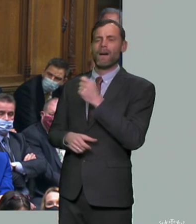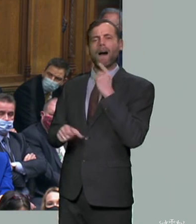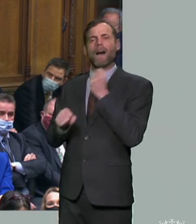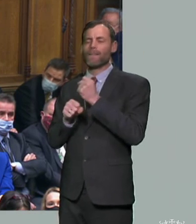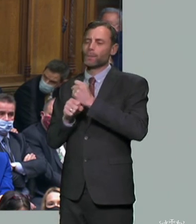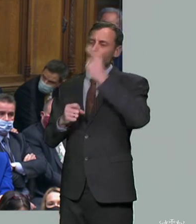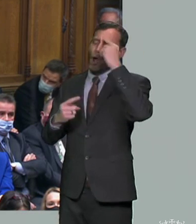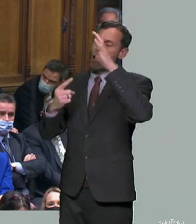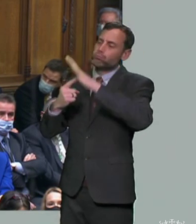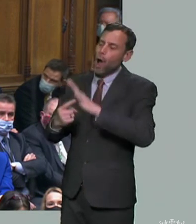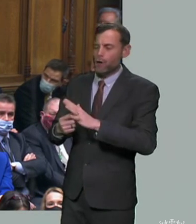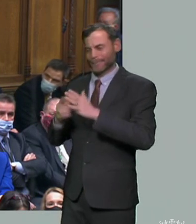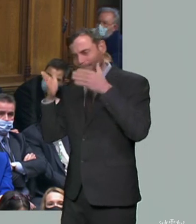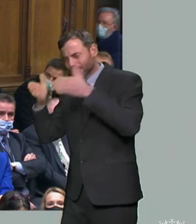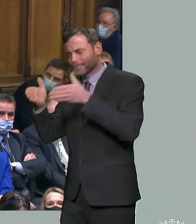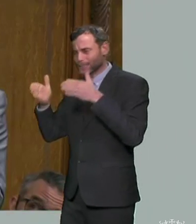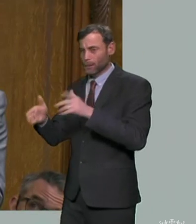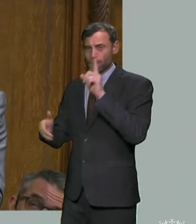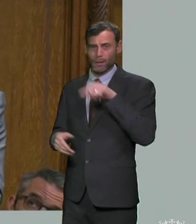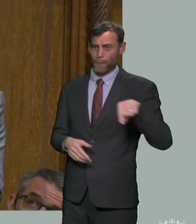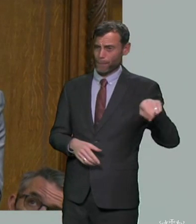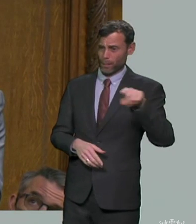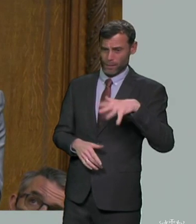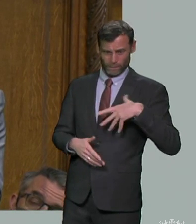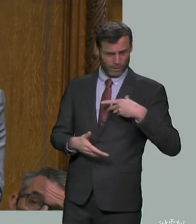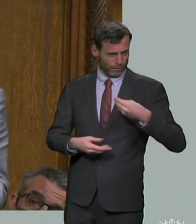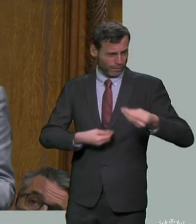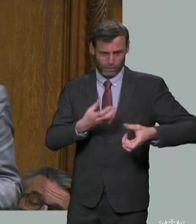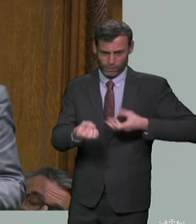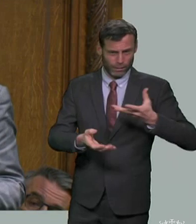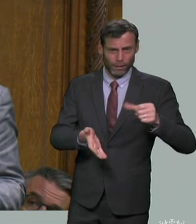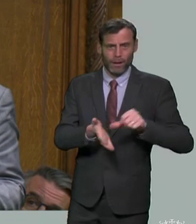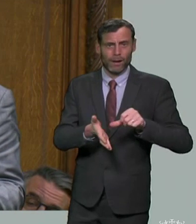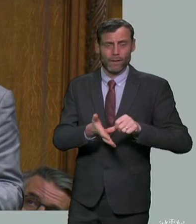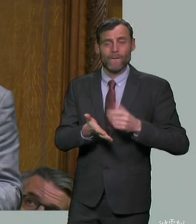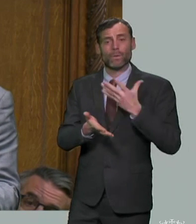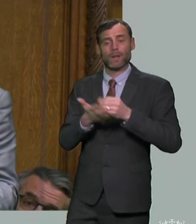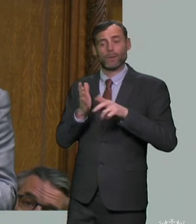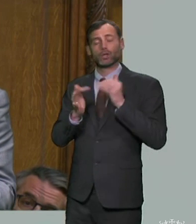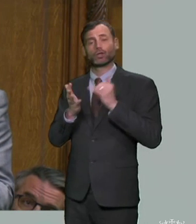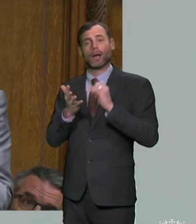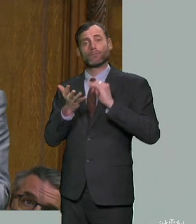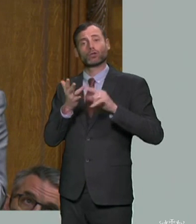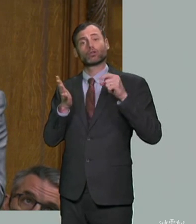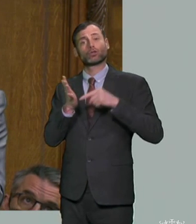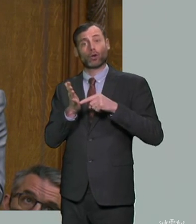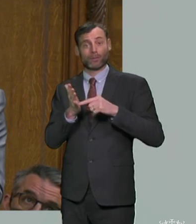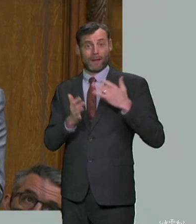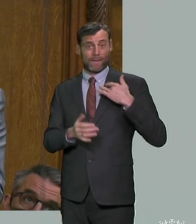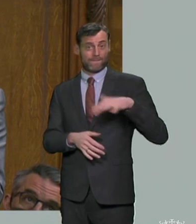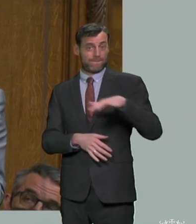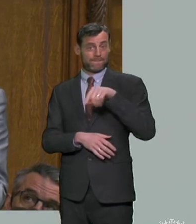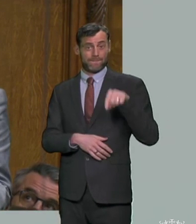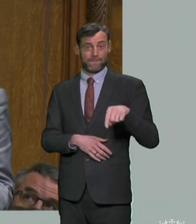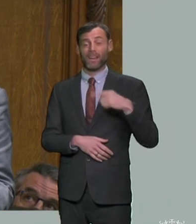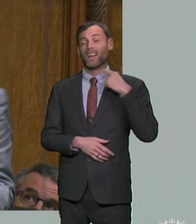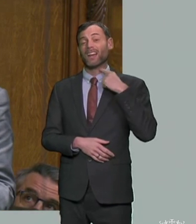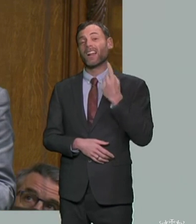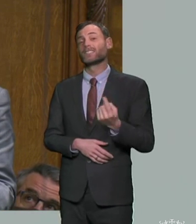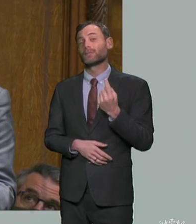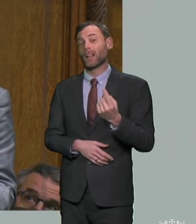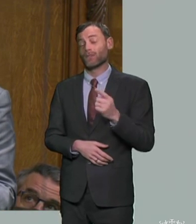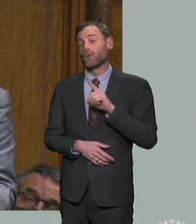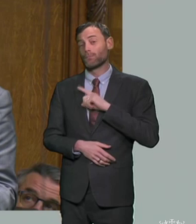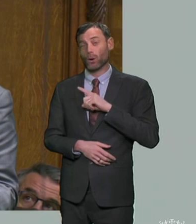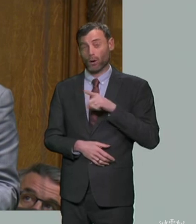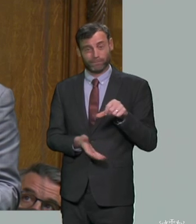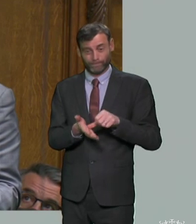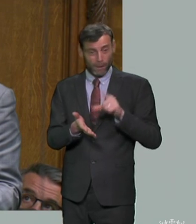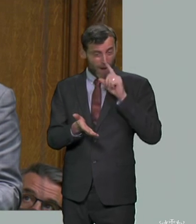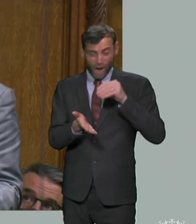Only this week, I learned that a veteran in my constituency, James Scott, took his own life as a result of his struggle with mounting financial pressures.